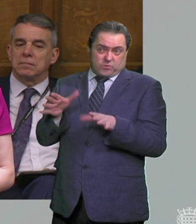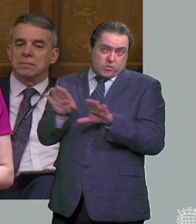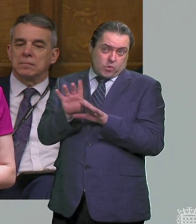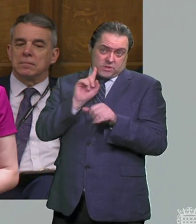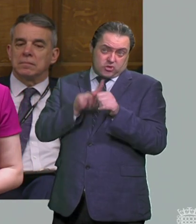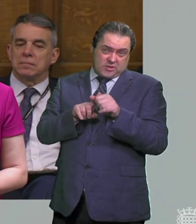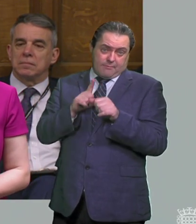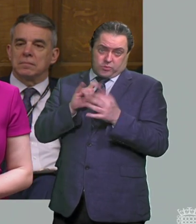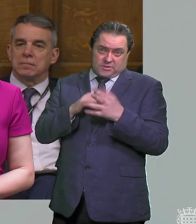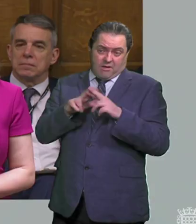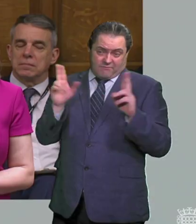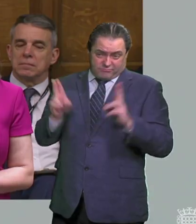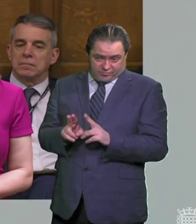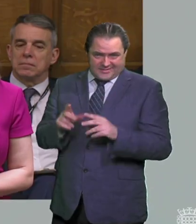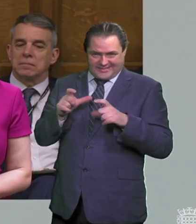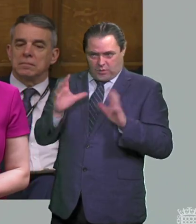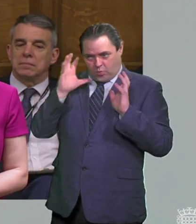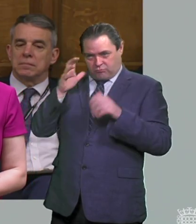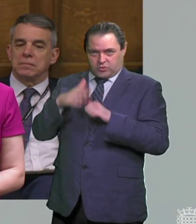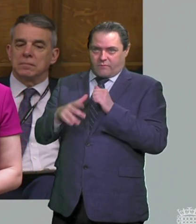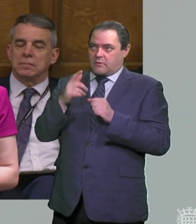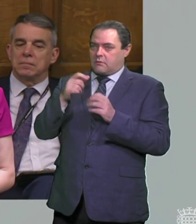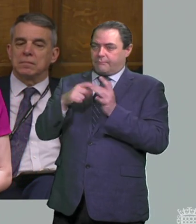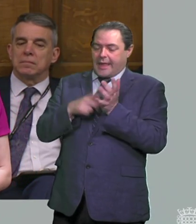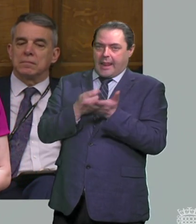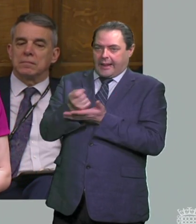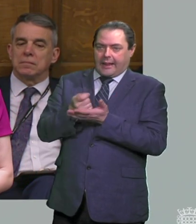It also has ongoing concerns about rising bills.